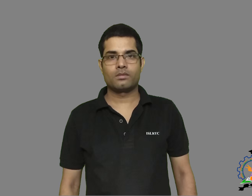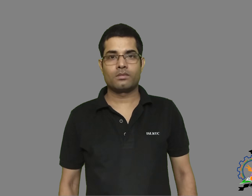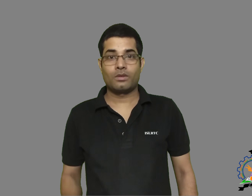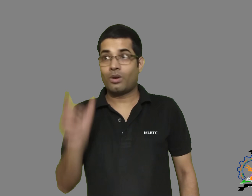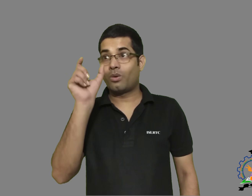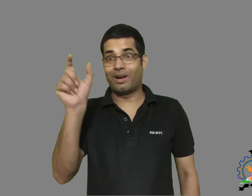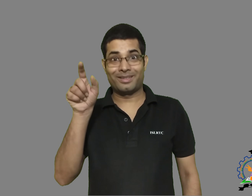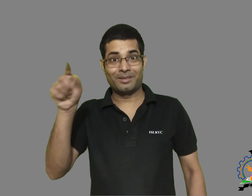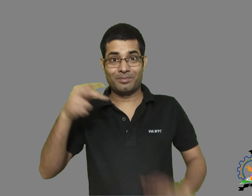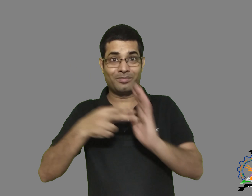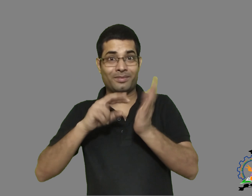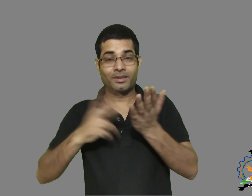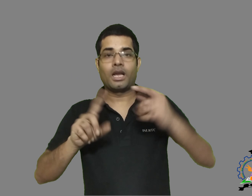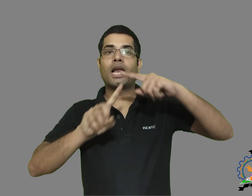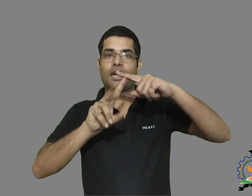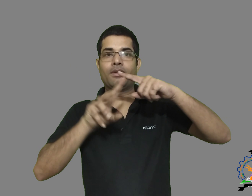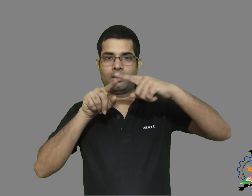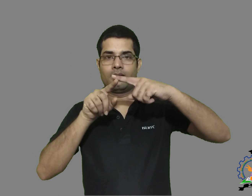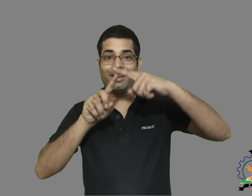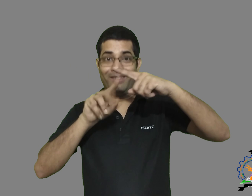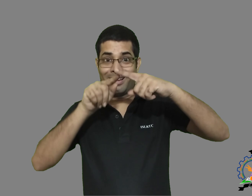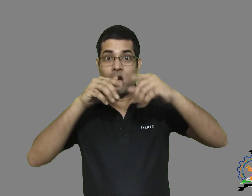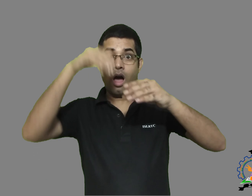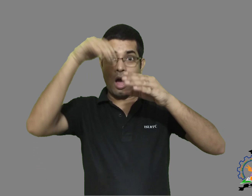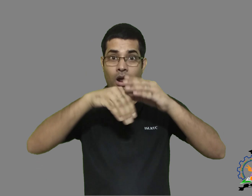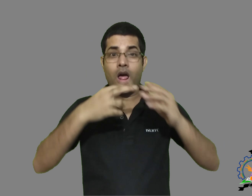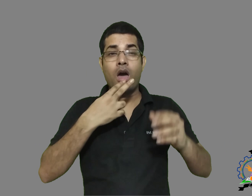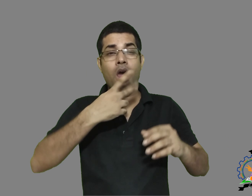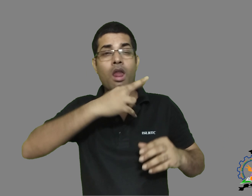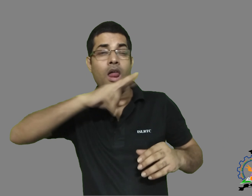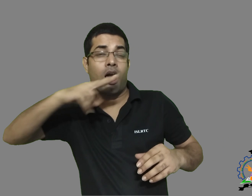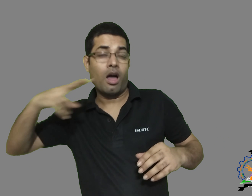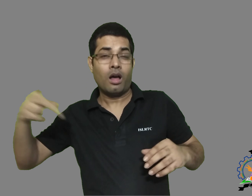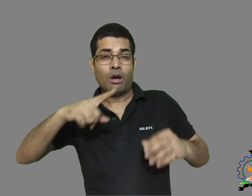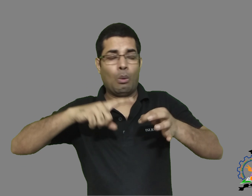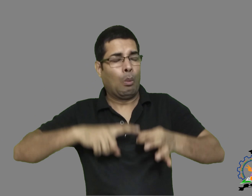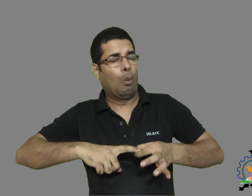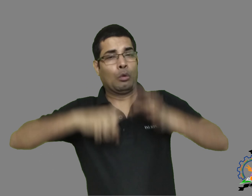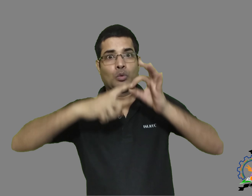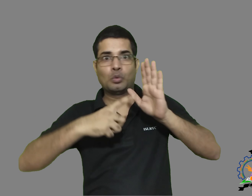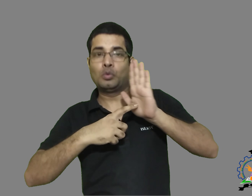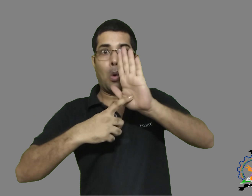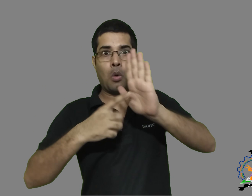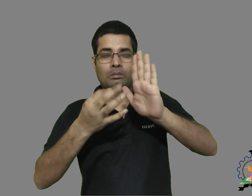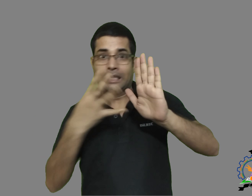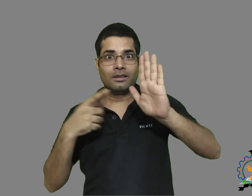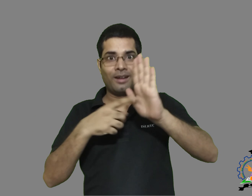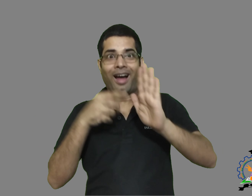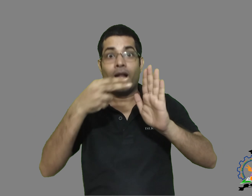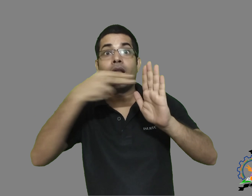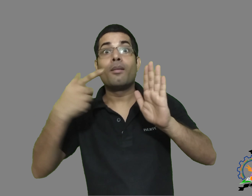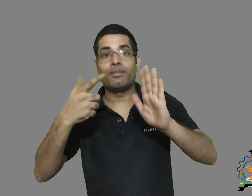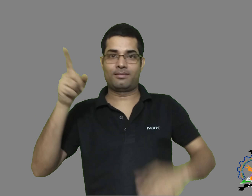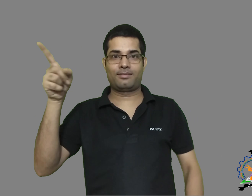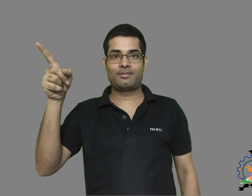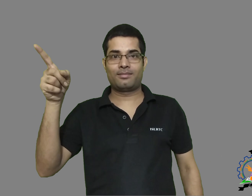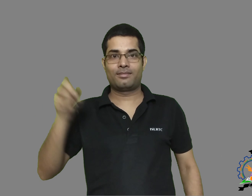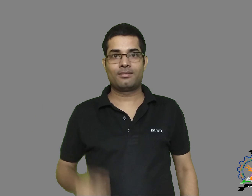Pur Colour